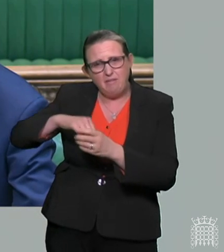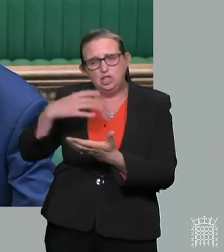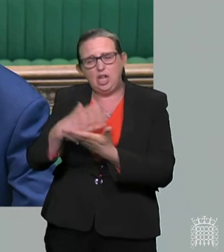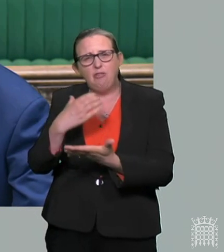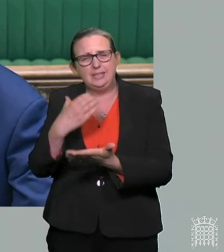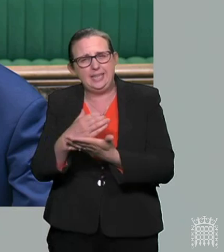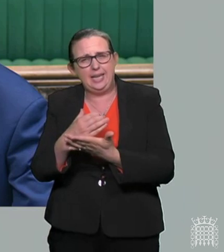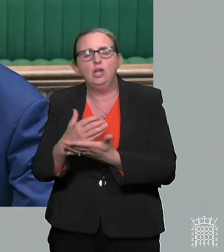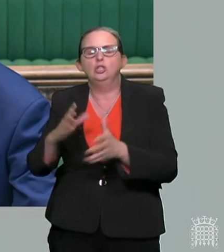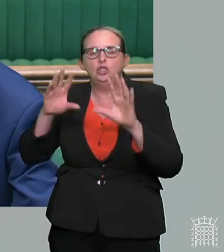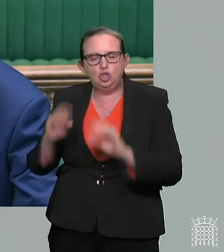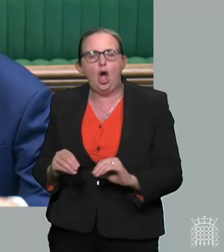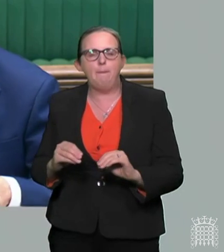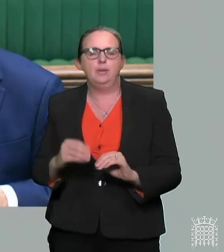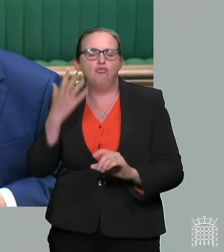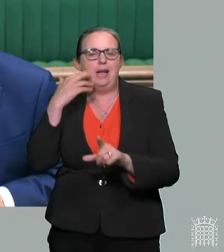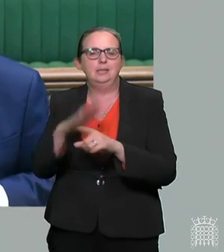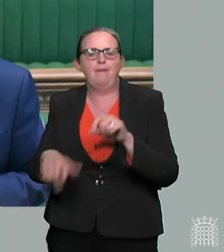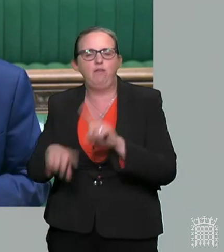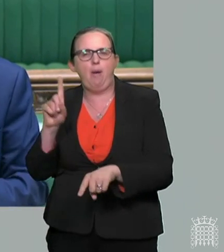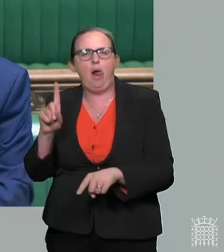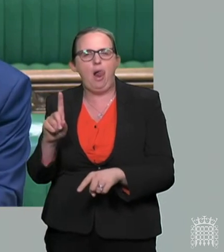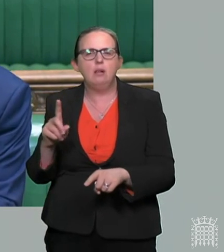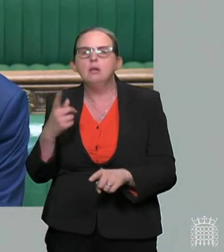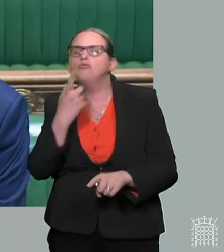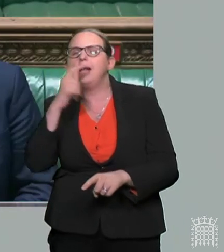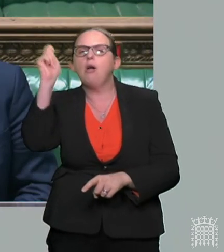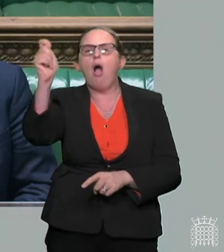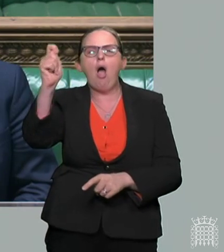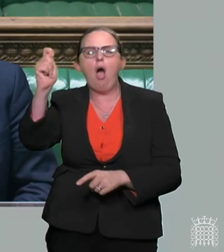Far from giving racism the red card, the Prime Minister gave it the green light.